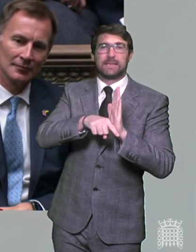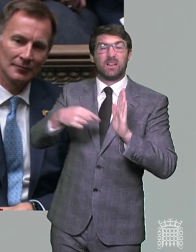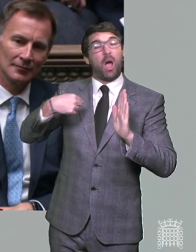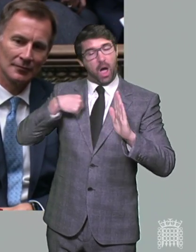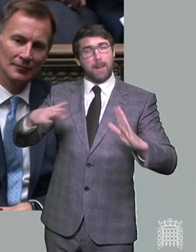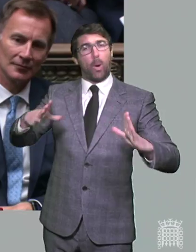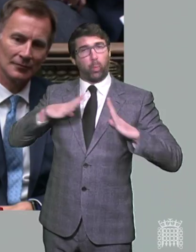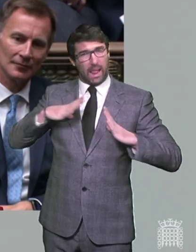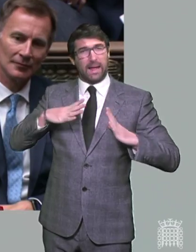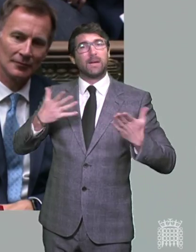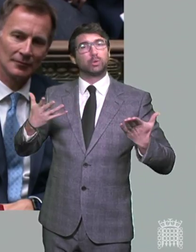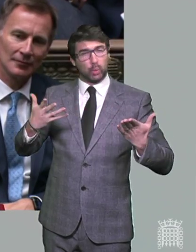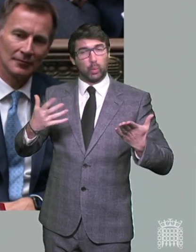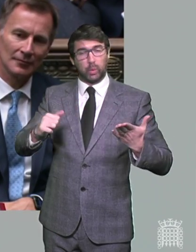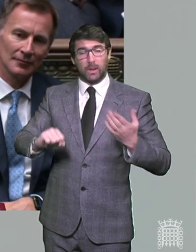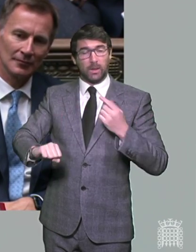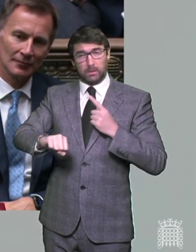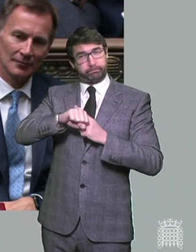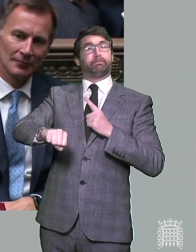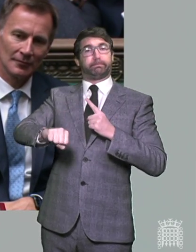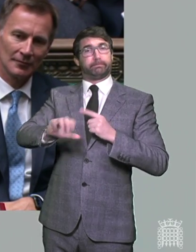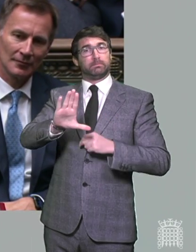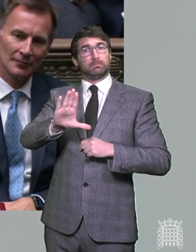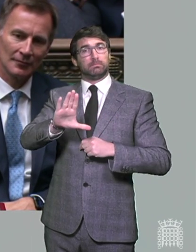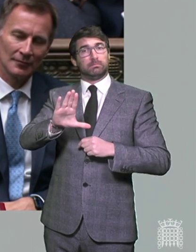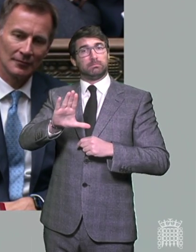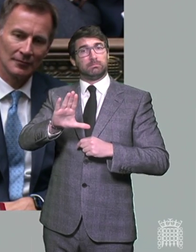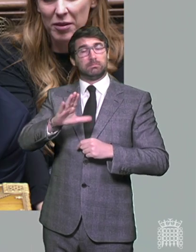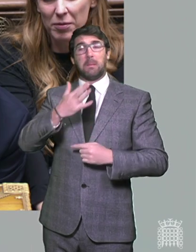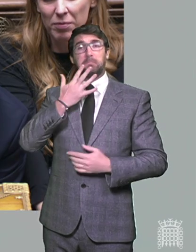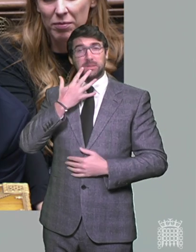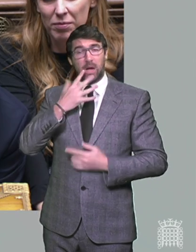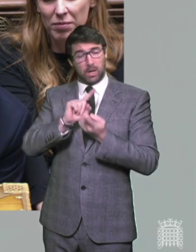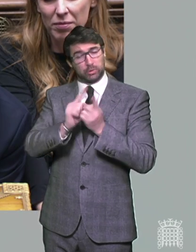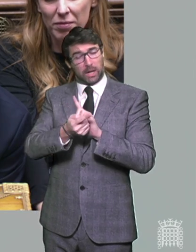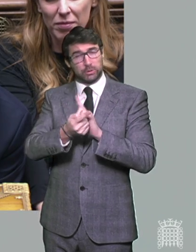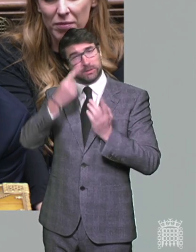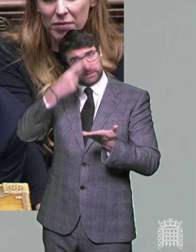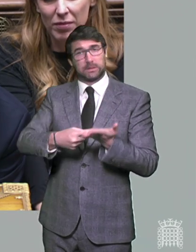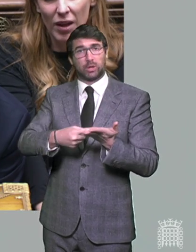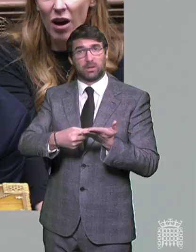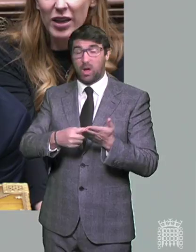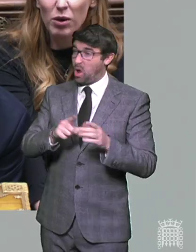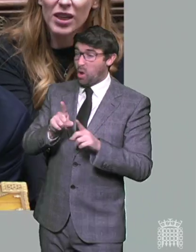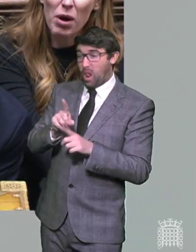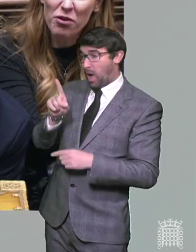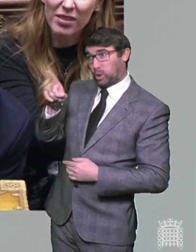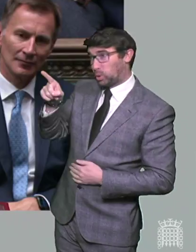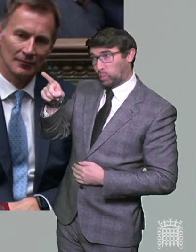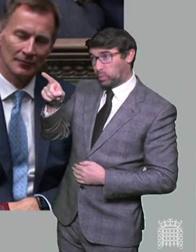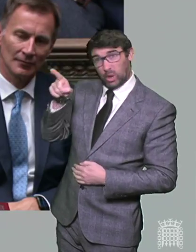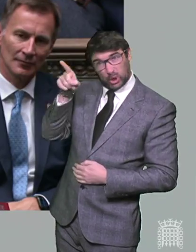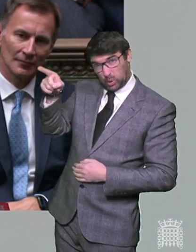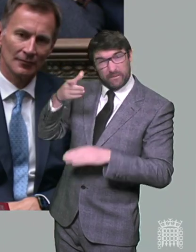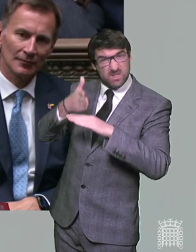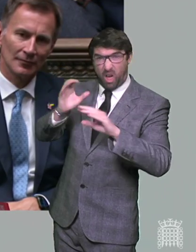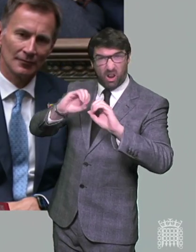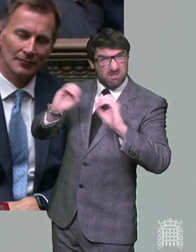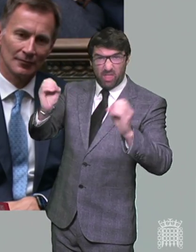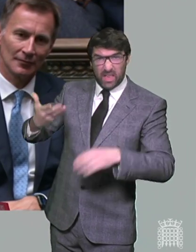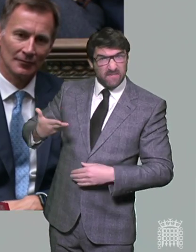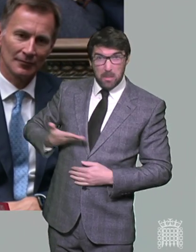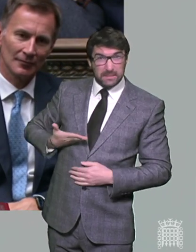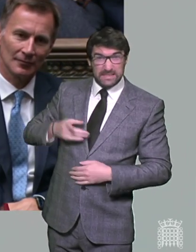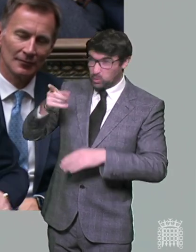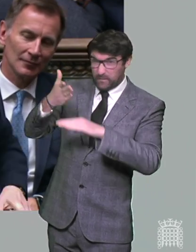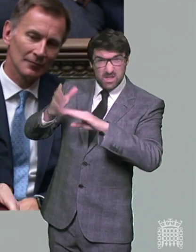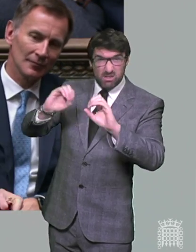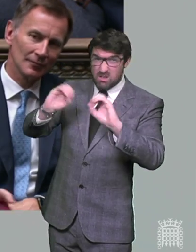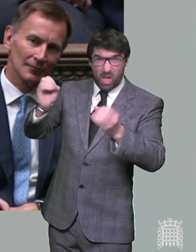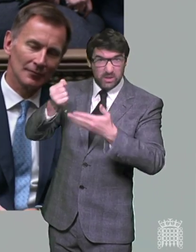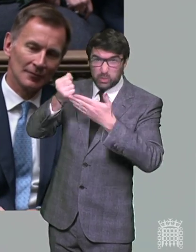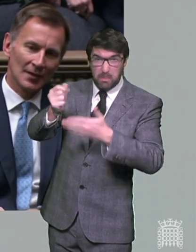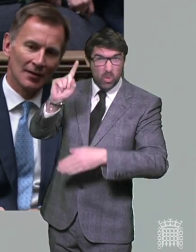I am prepared to take the tough decisions, unlike the right honourable and learned Gentleman, who has not done anything on businesses and who has done nothing to say he will protect people after one year.